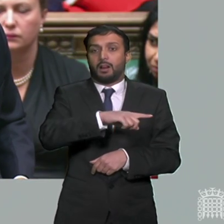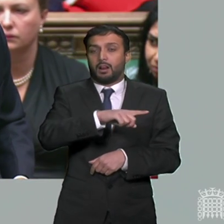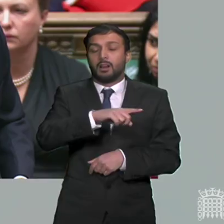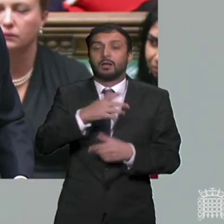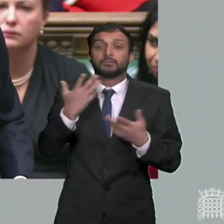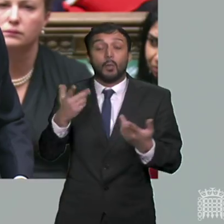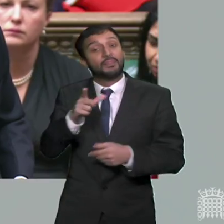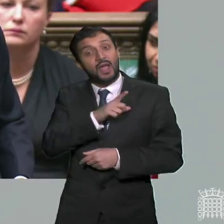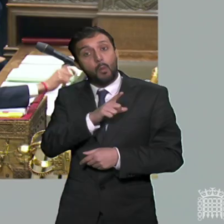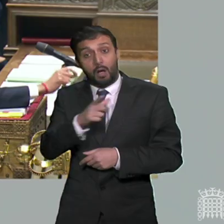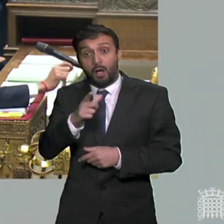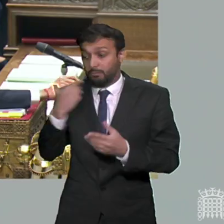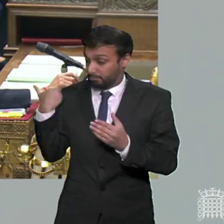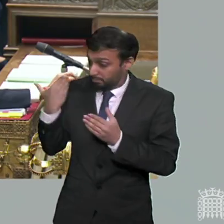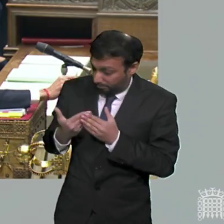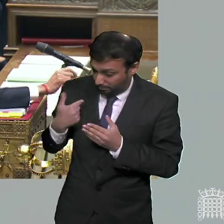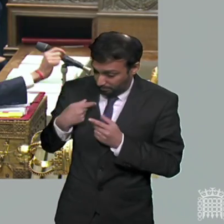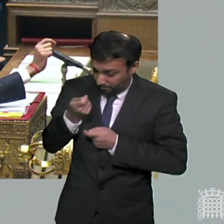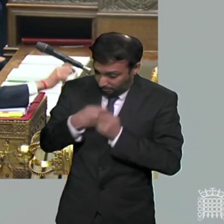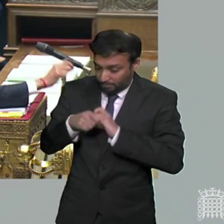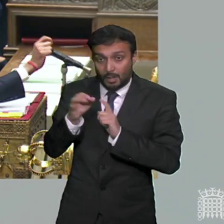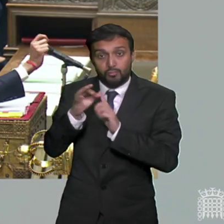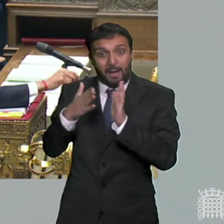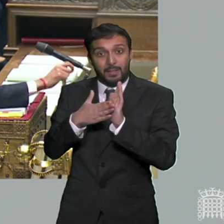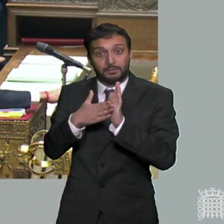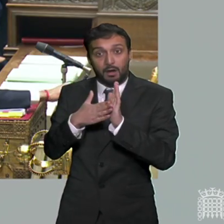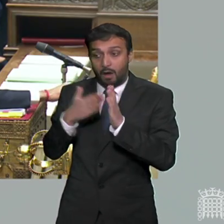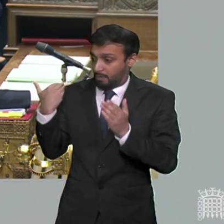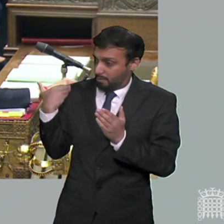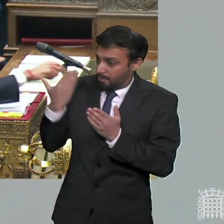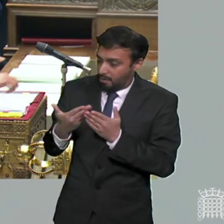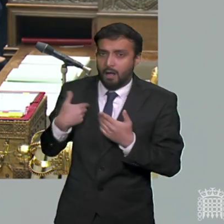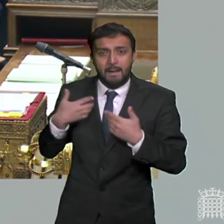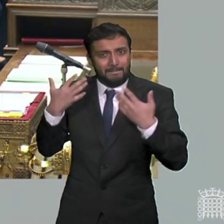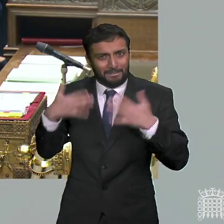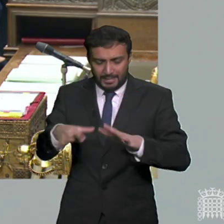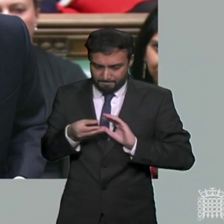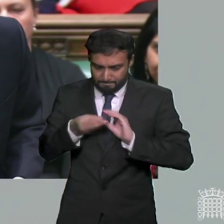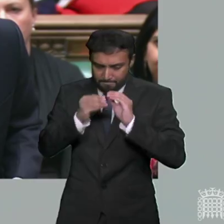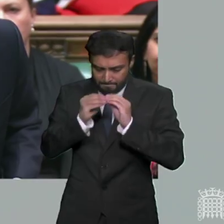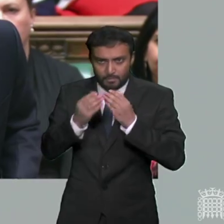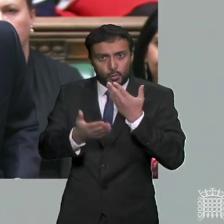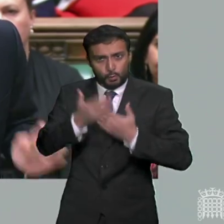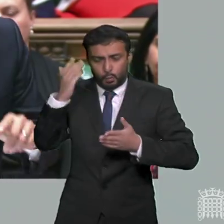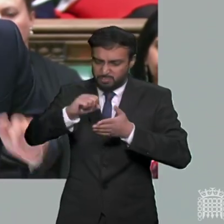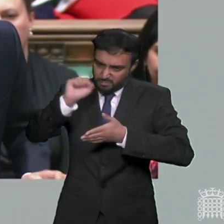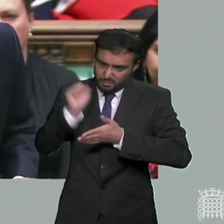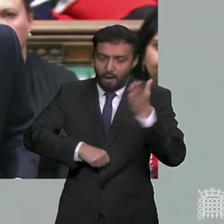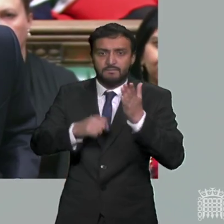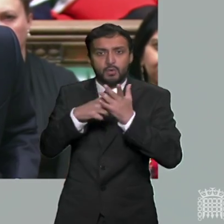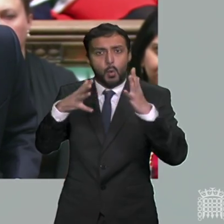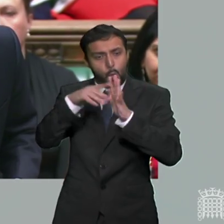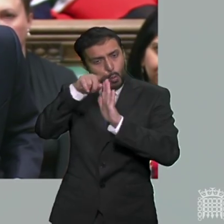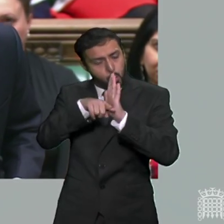That is why, since I became Prime Minister, I have been working for new, tough laws to protect people from that disruption.